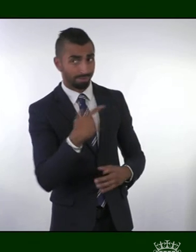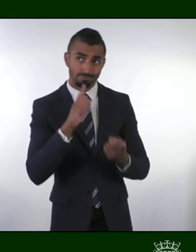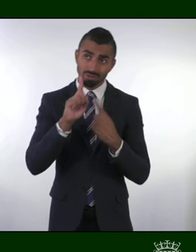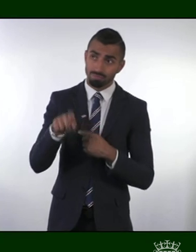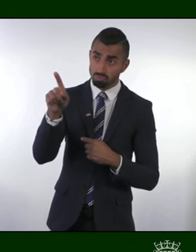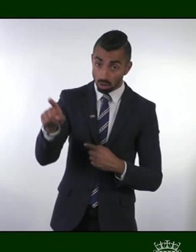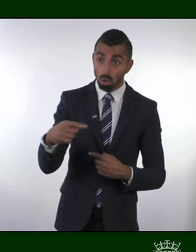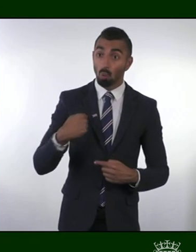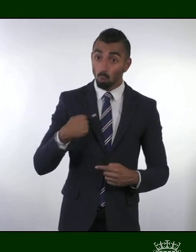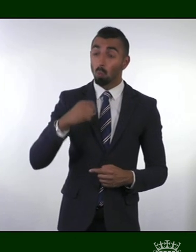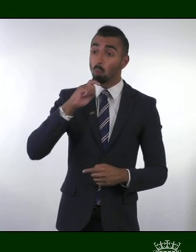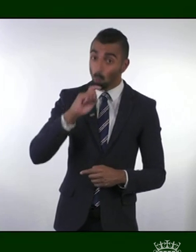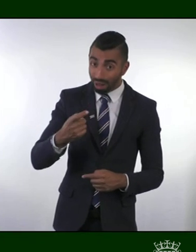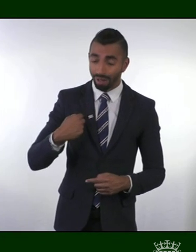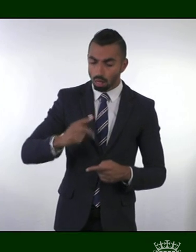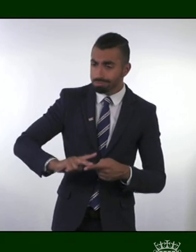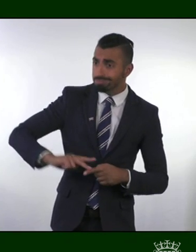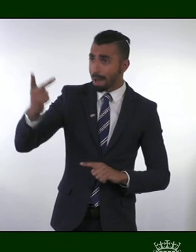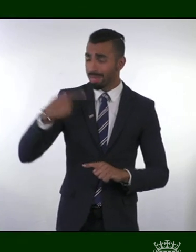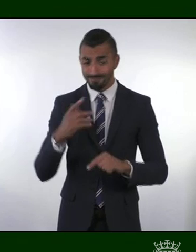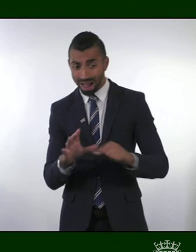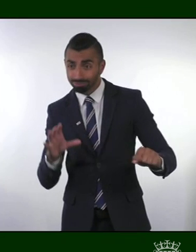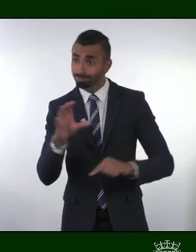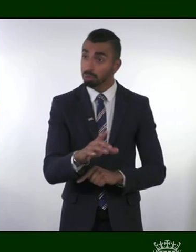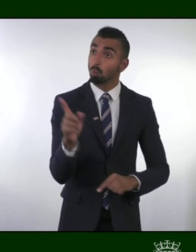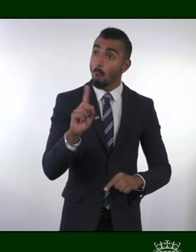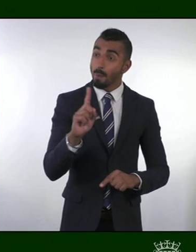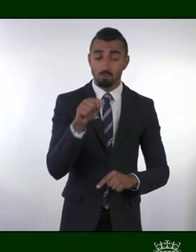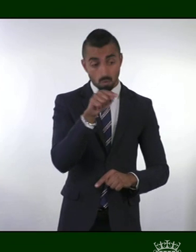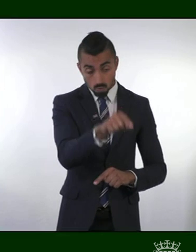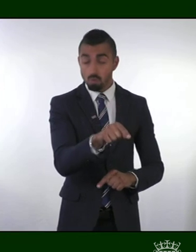I am pleased to say that work has already started and recruitment is already under way.